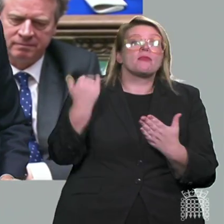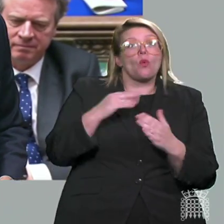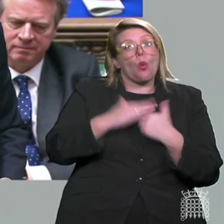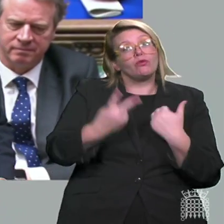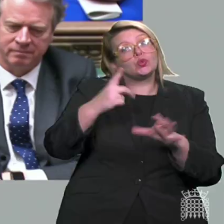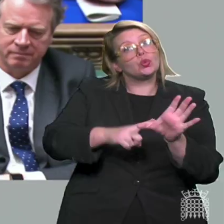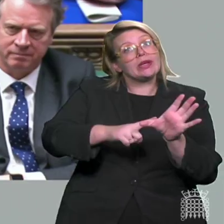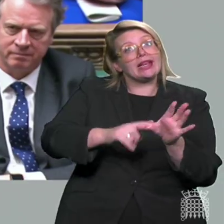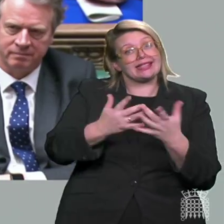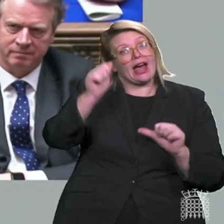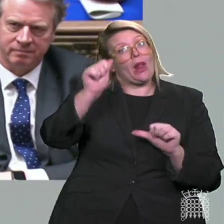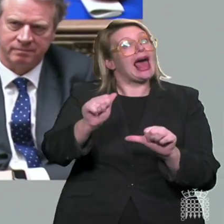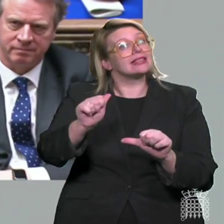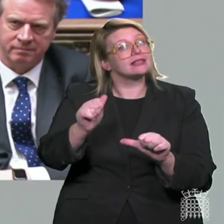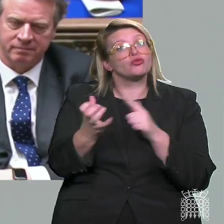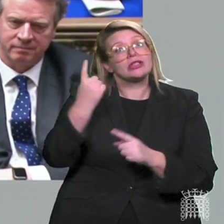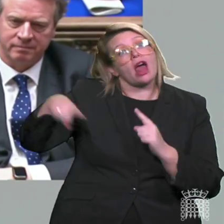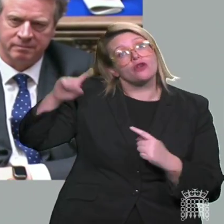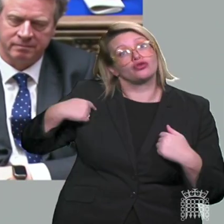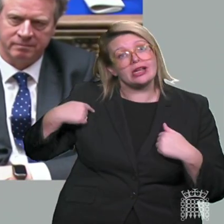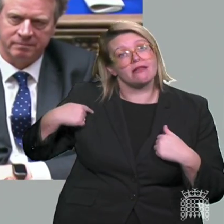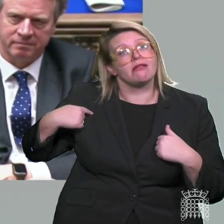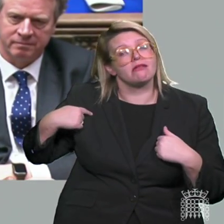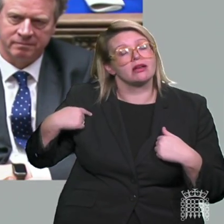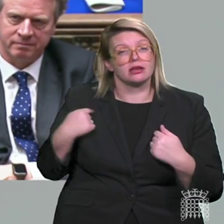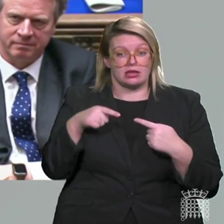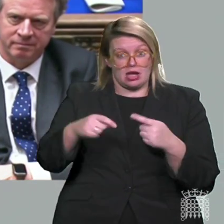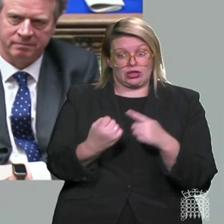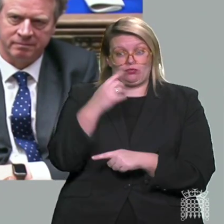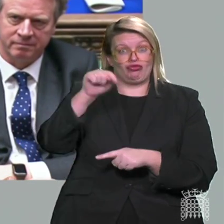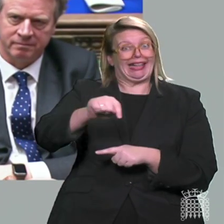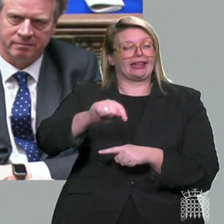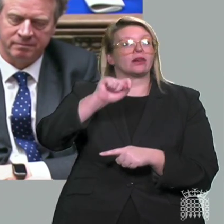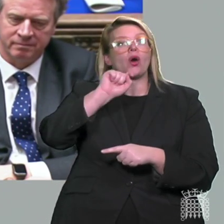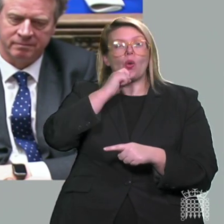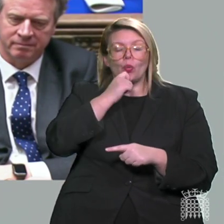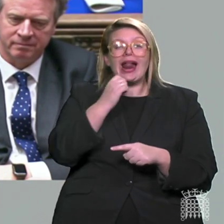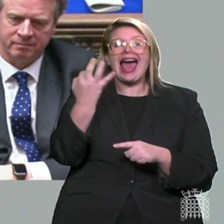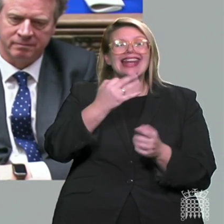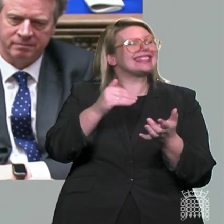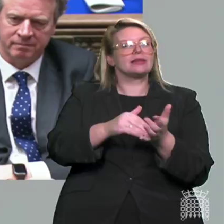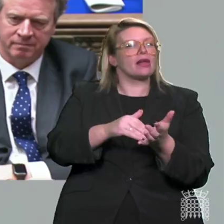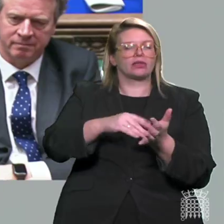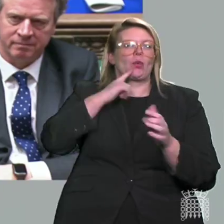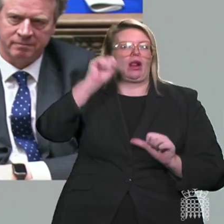We are on track this spring to eliminate waits of 18 months, with a clear plan to